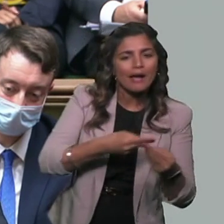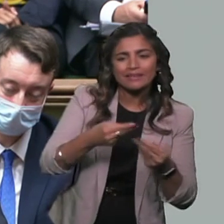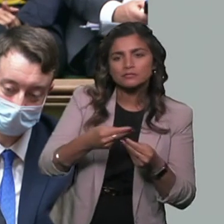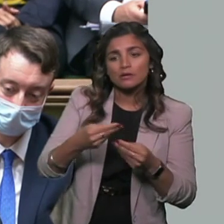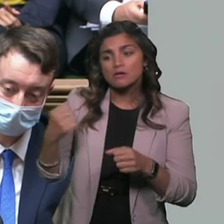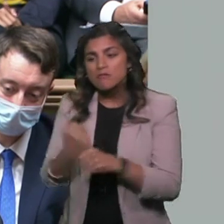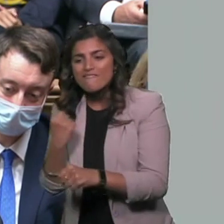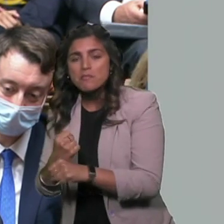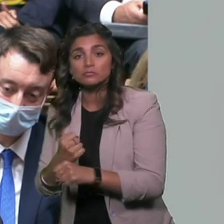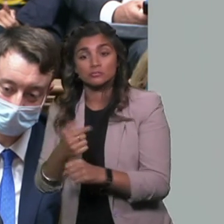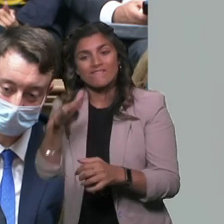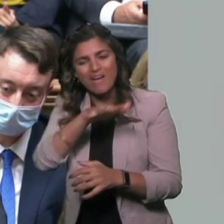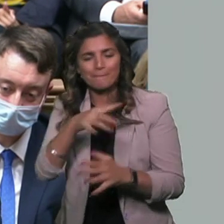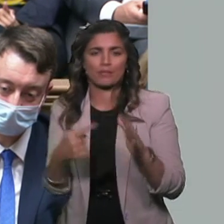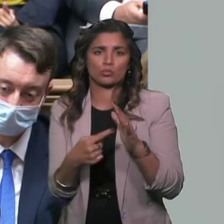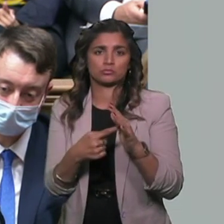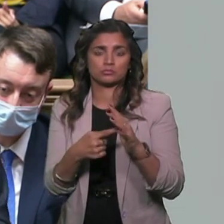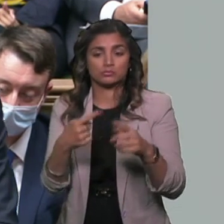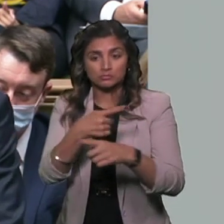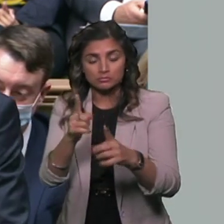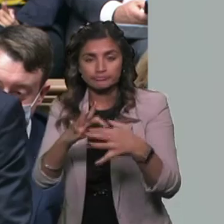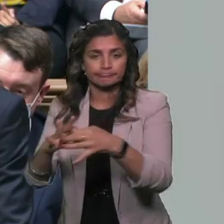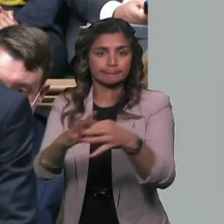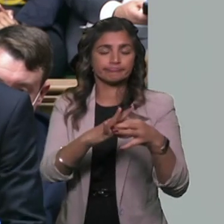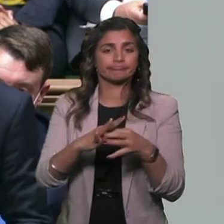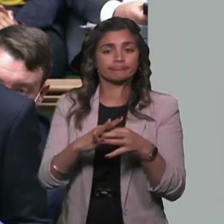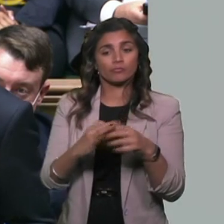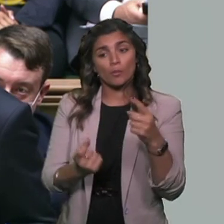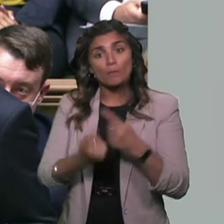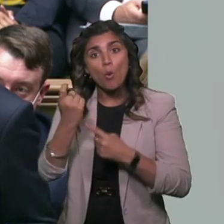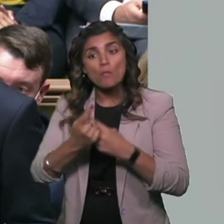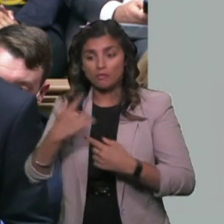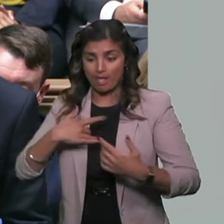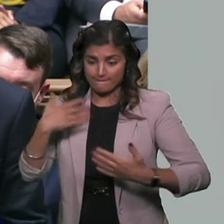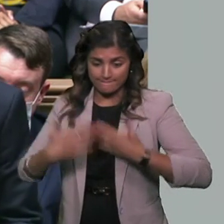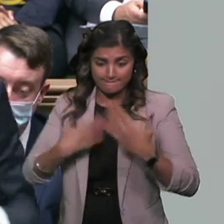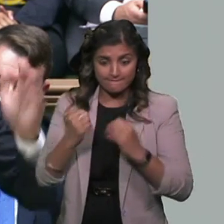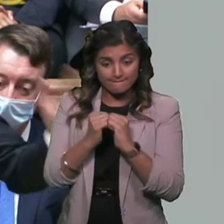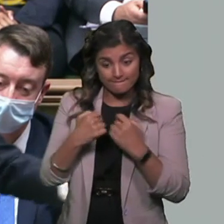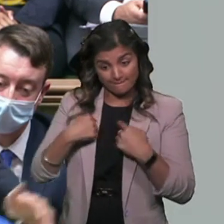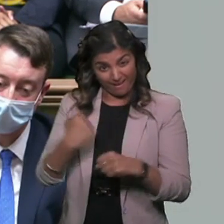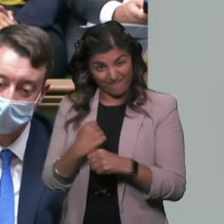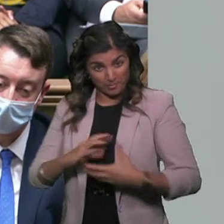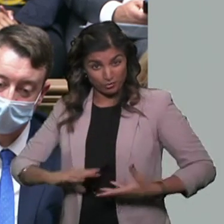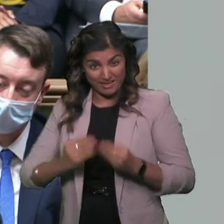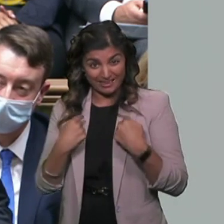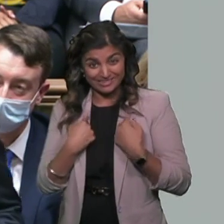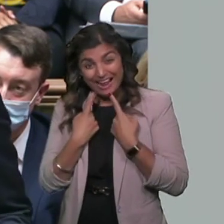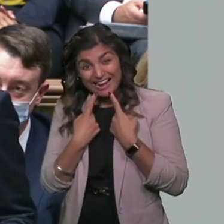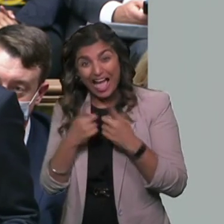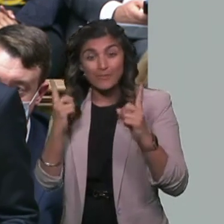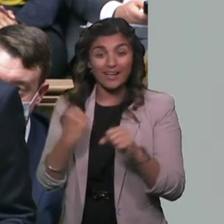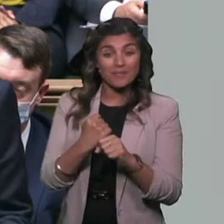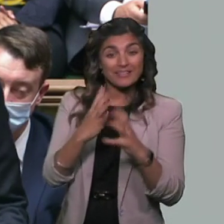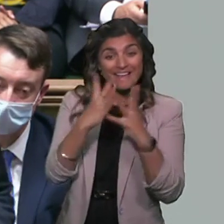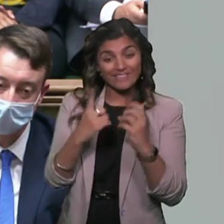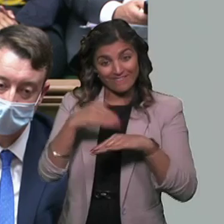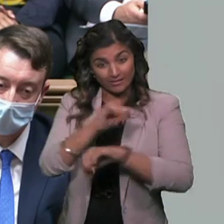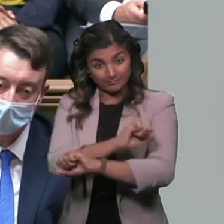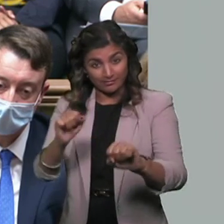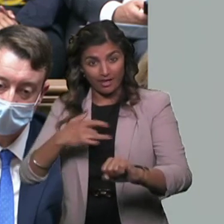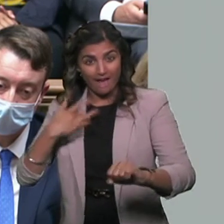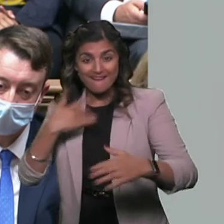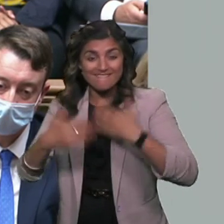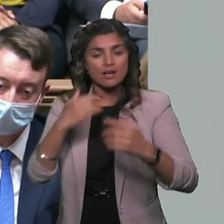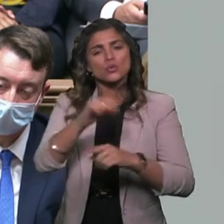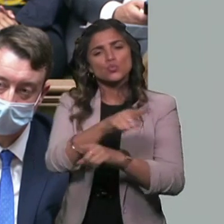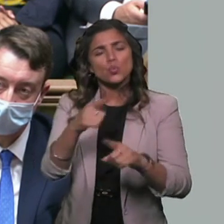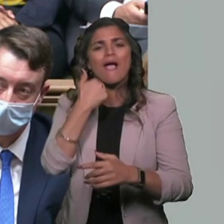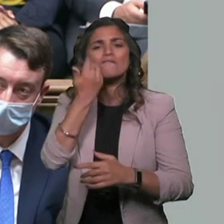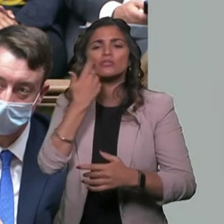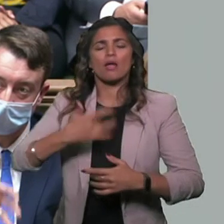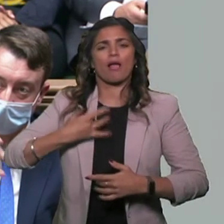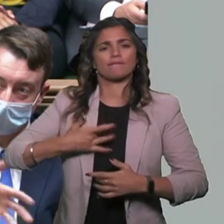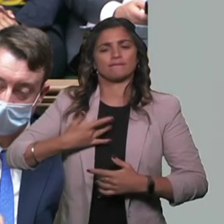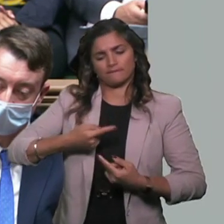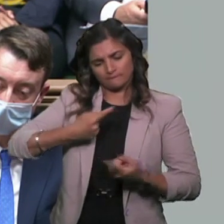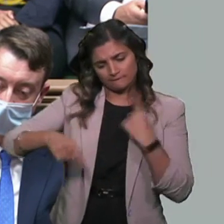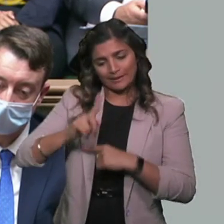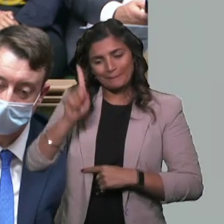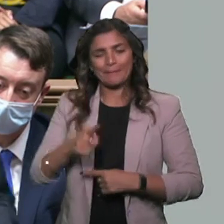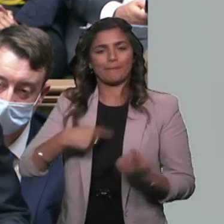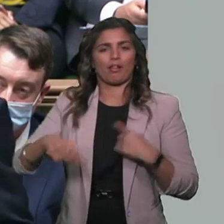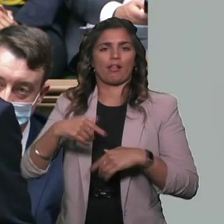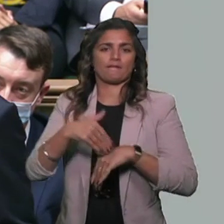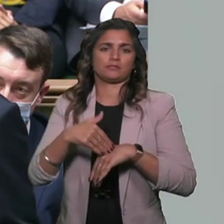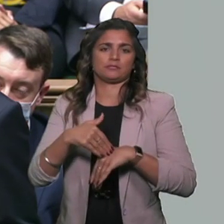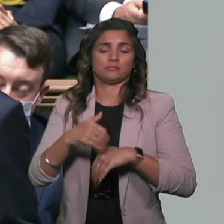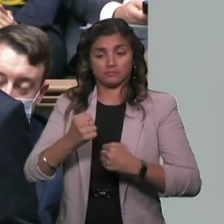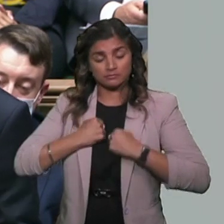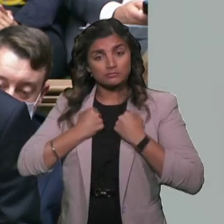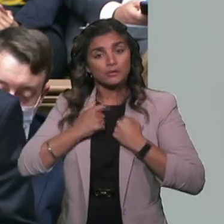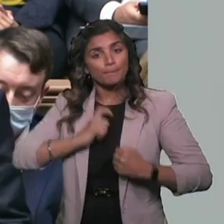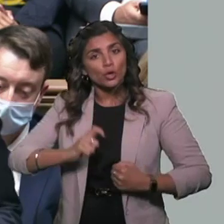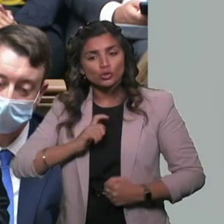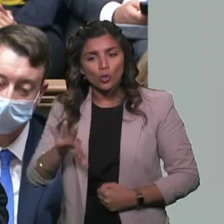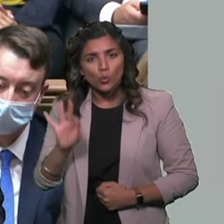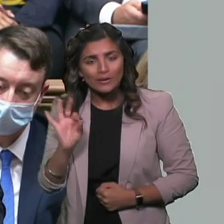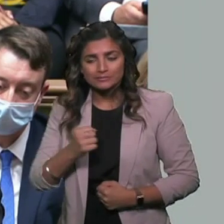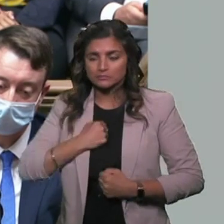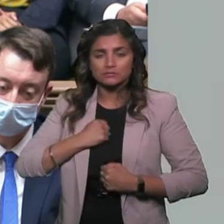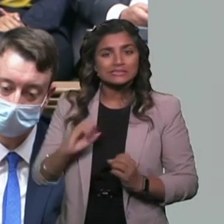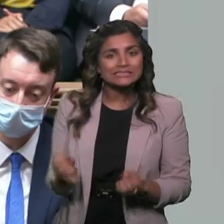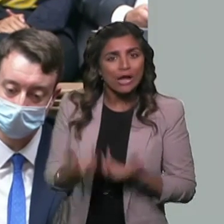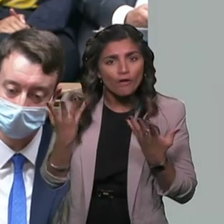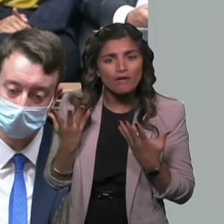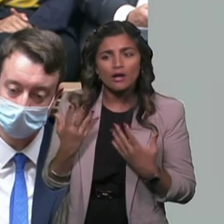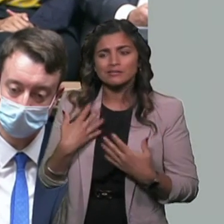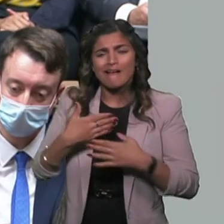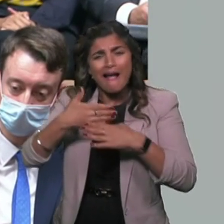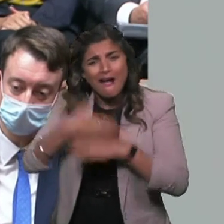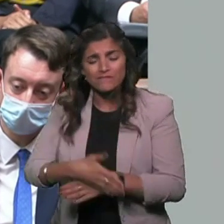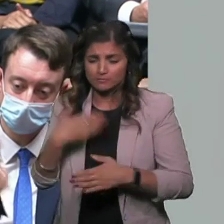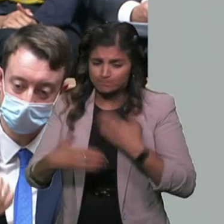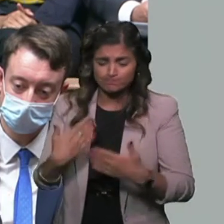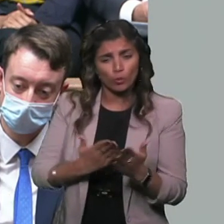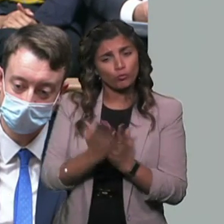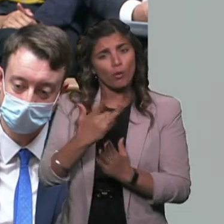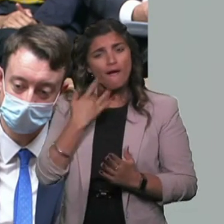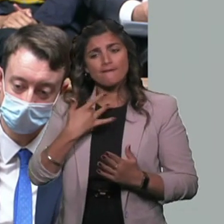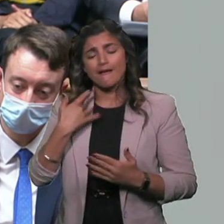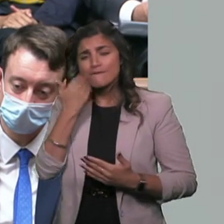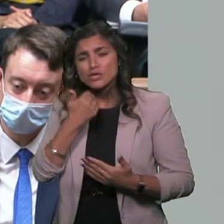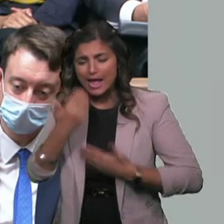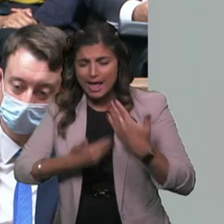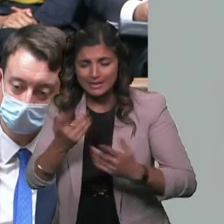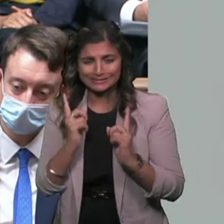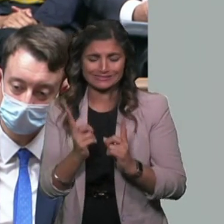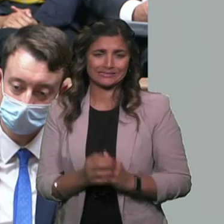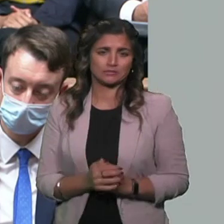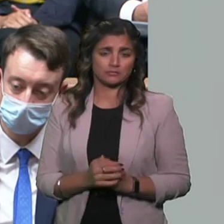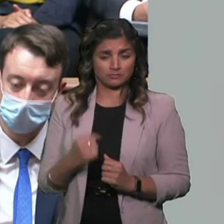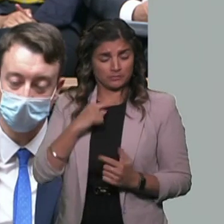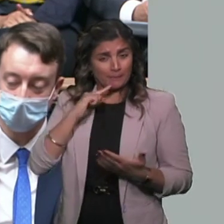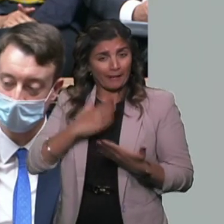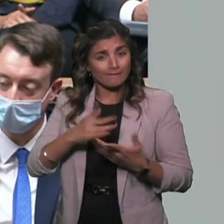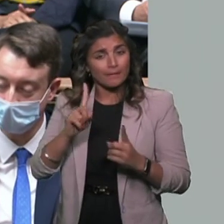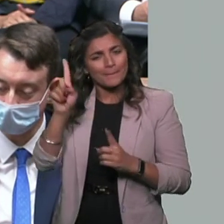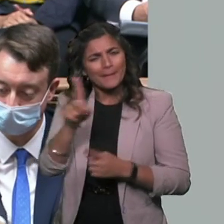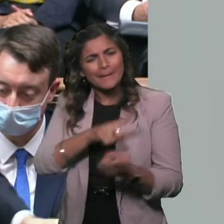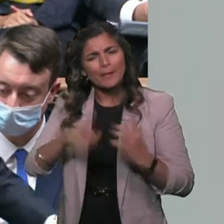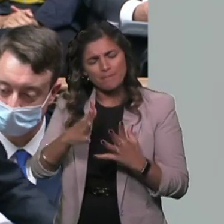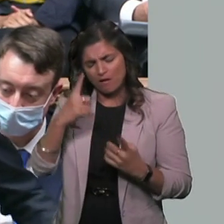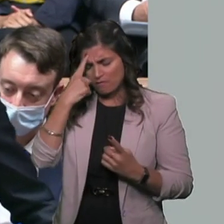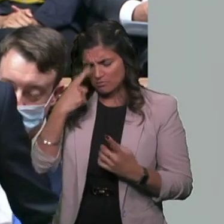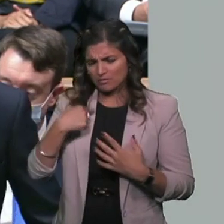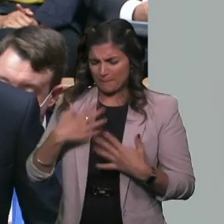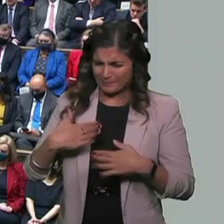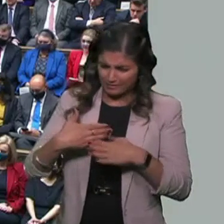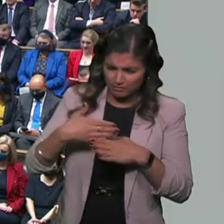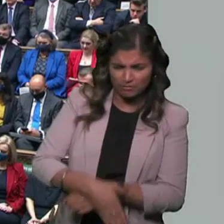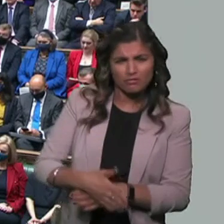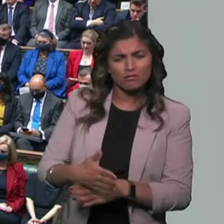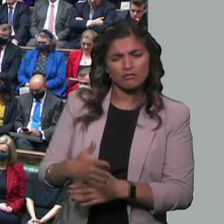The moments that make life worth living are not created by Government, are not announced by Government, are not granted by Government: they come from us as people—our choices, our sacrifices, our efforts—and we believe people should keep more of the rewards of those efforts.